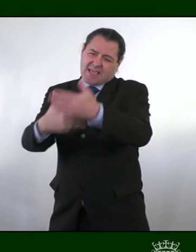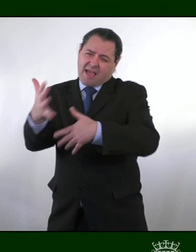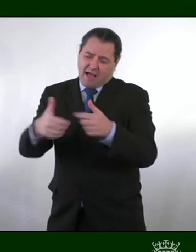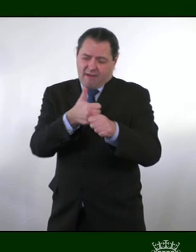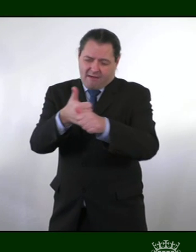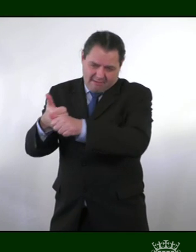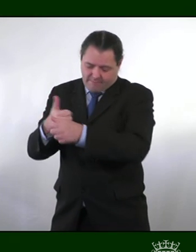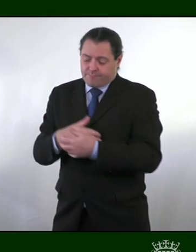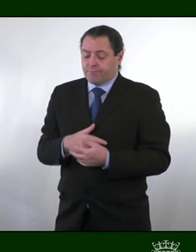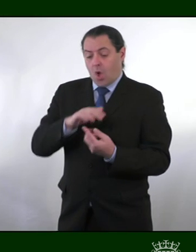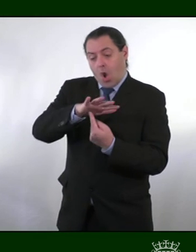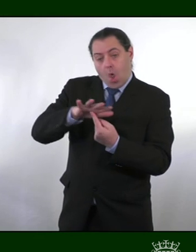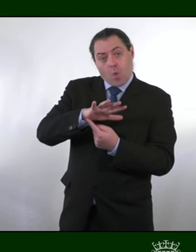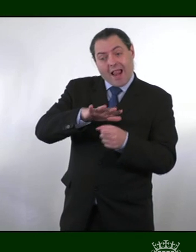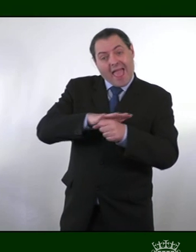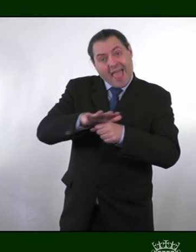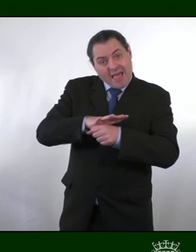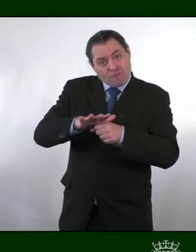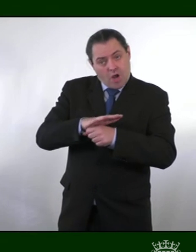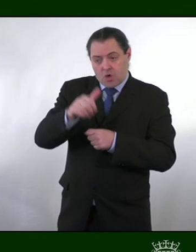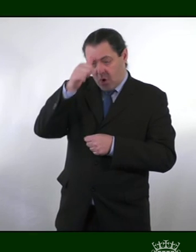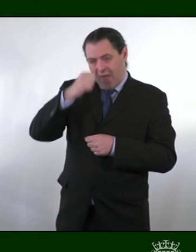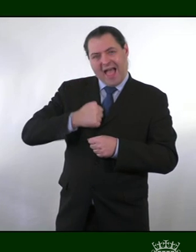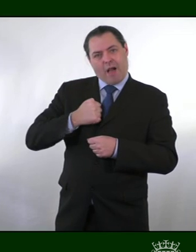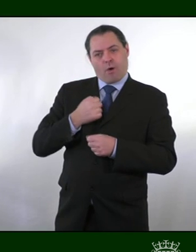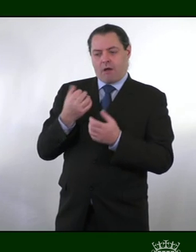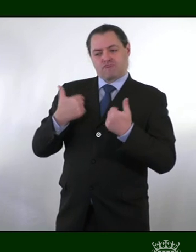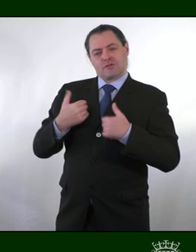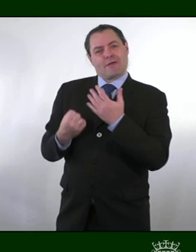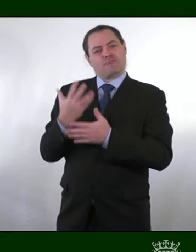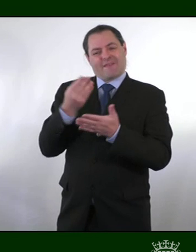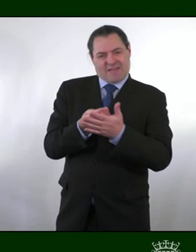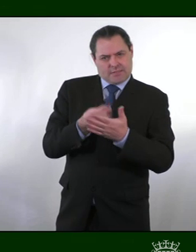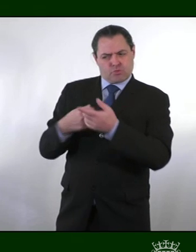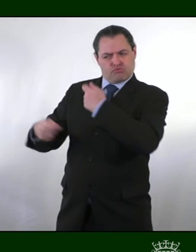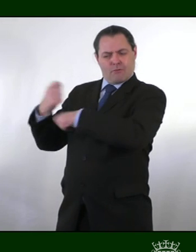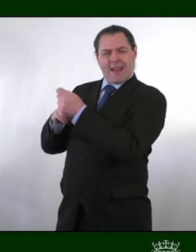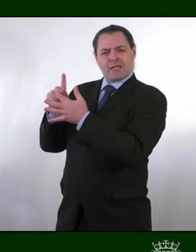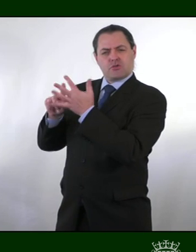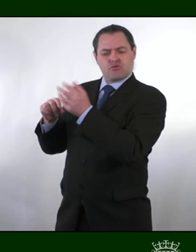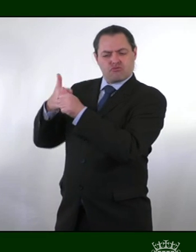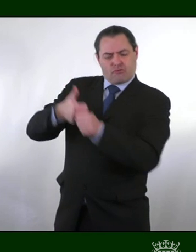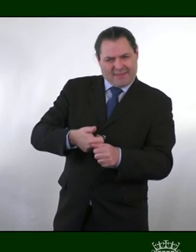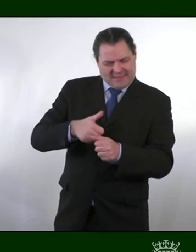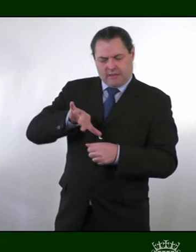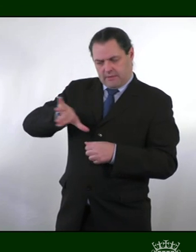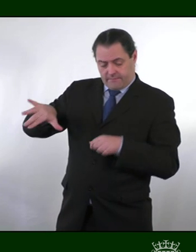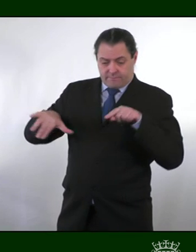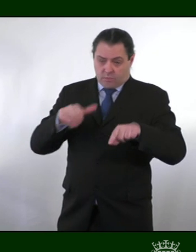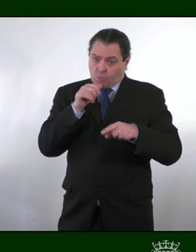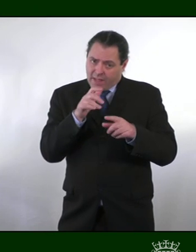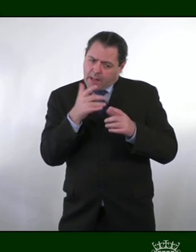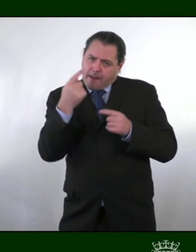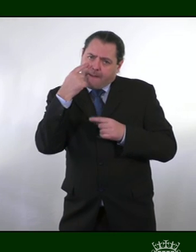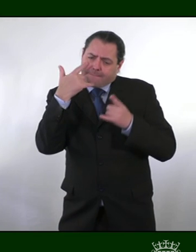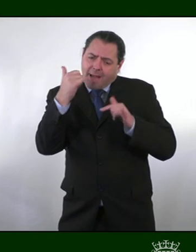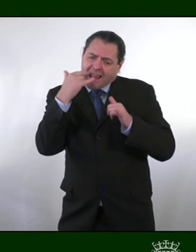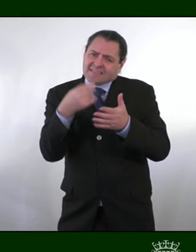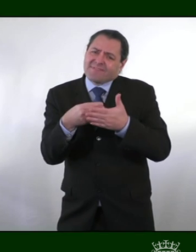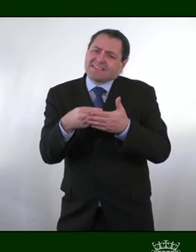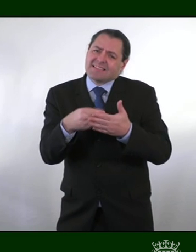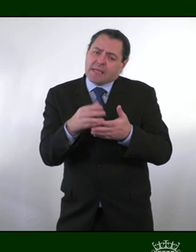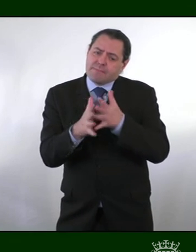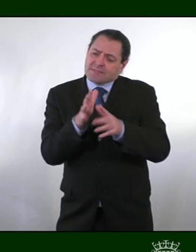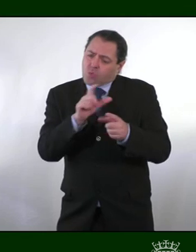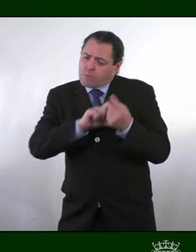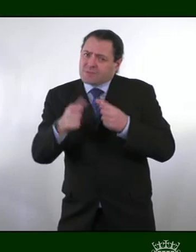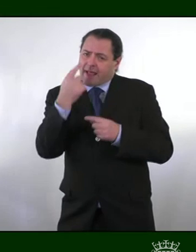To help local areas prepare for the introduction of the UKSPF, next year we will provide funding for communities to pilot programmes and new approaches.